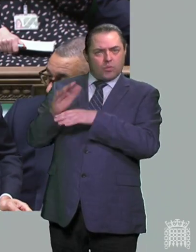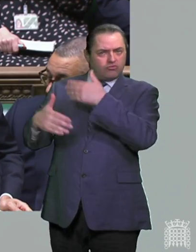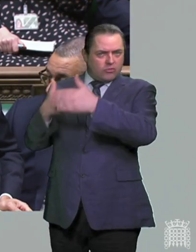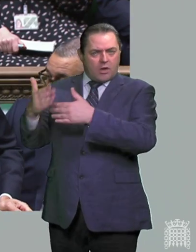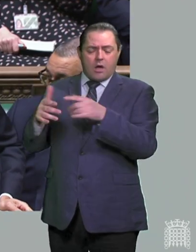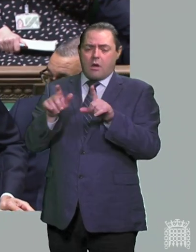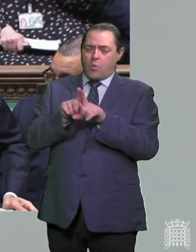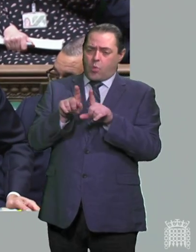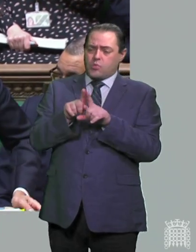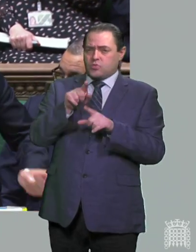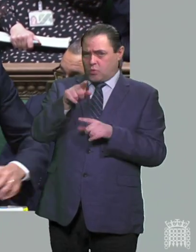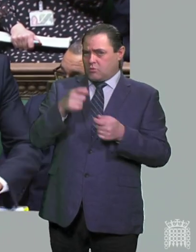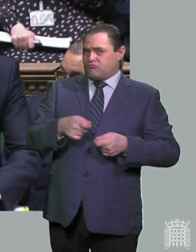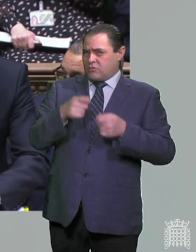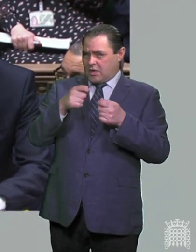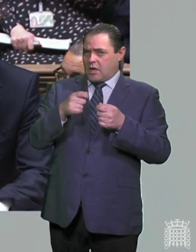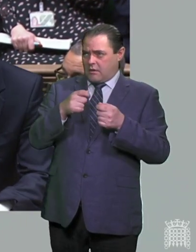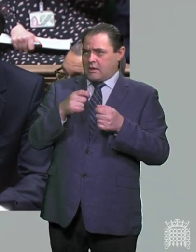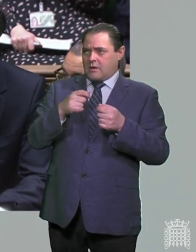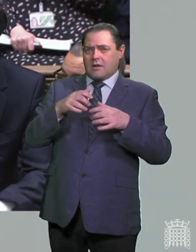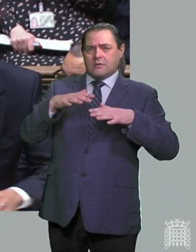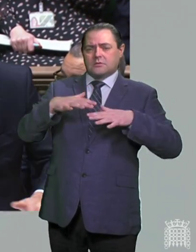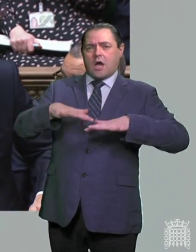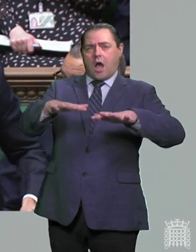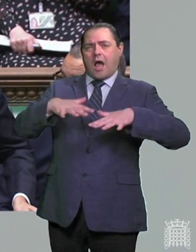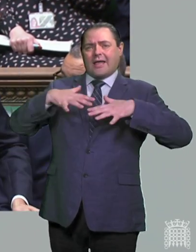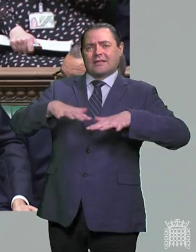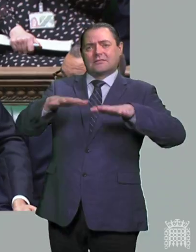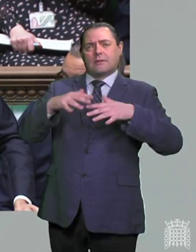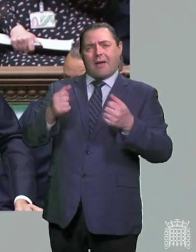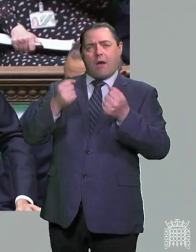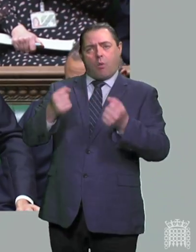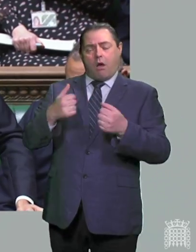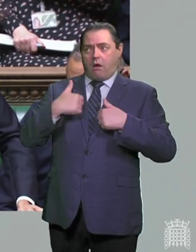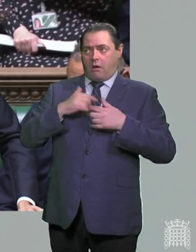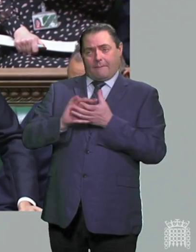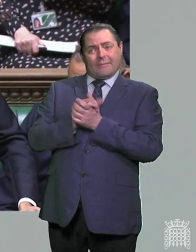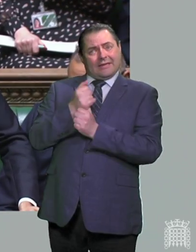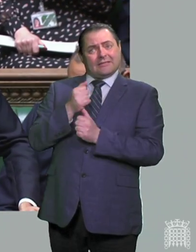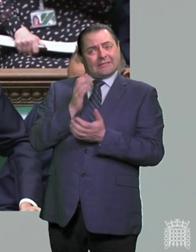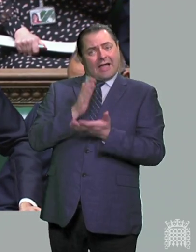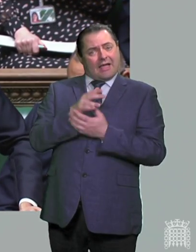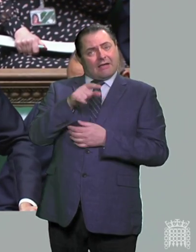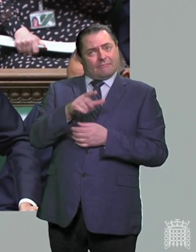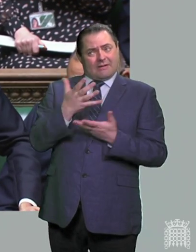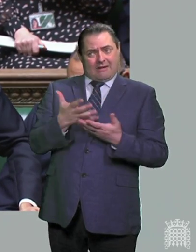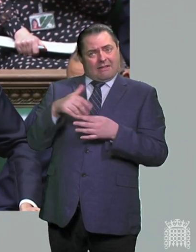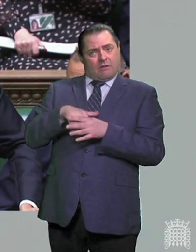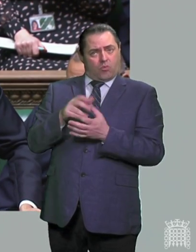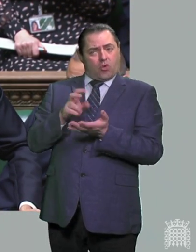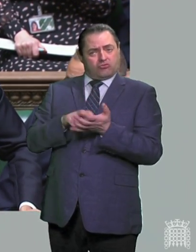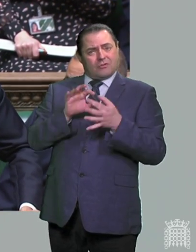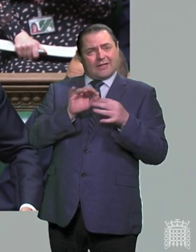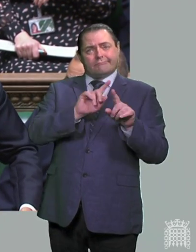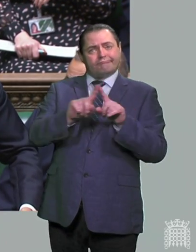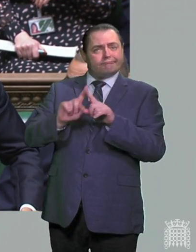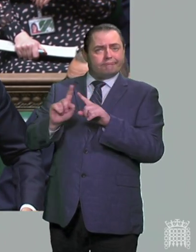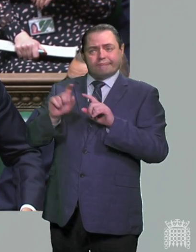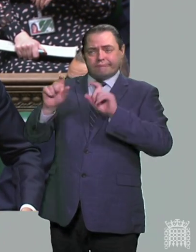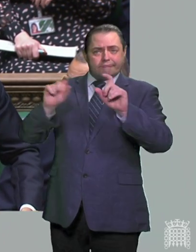The honourable Gentleman raised tidal power; I am pleased to tell him that it is now included in the contracts for difference allocations.